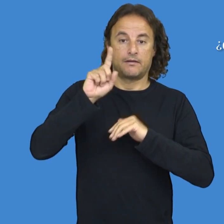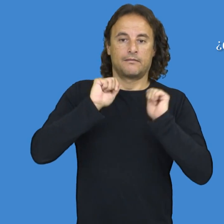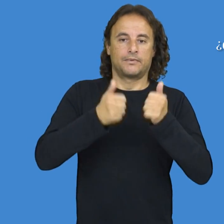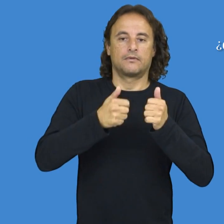empezar